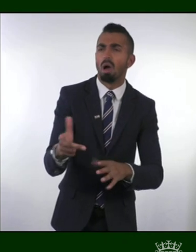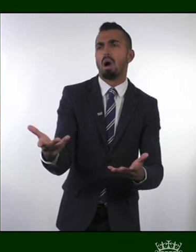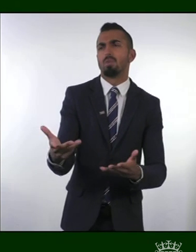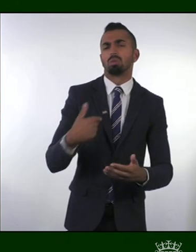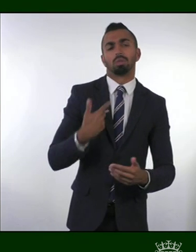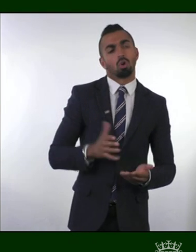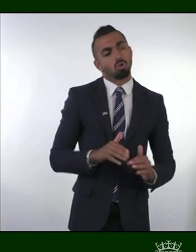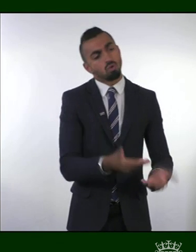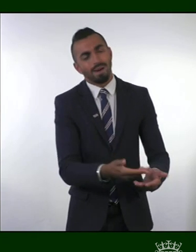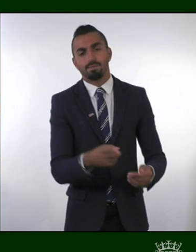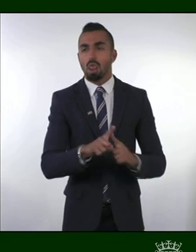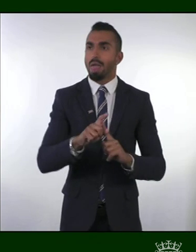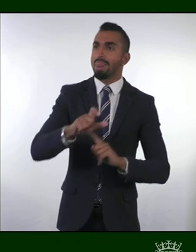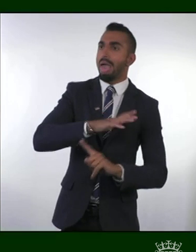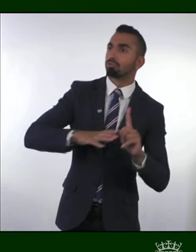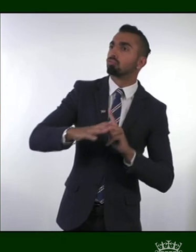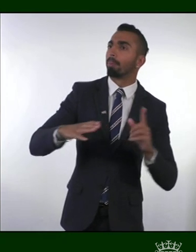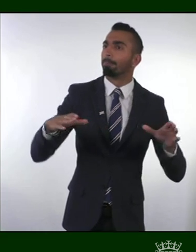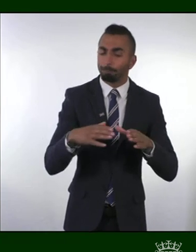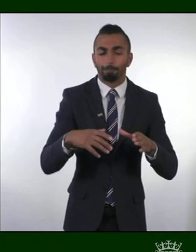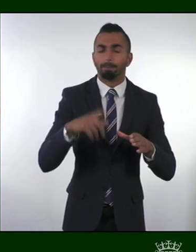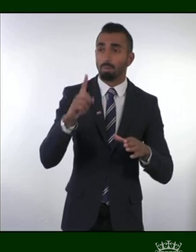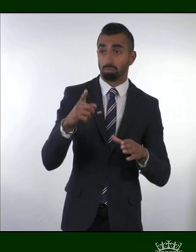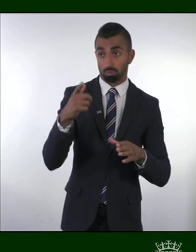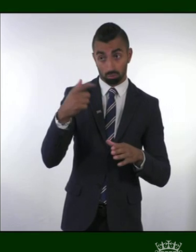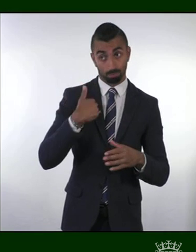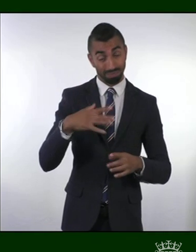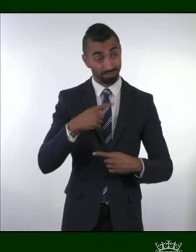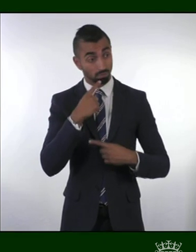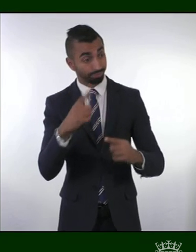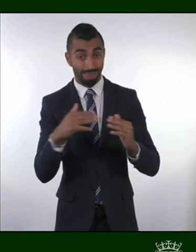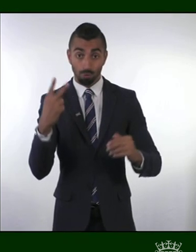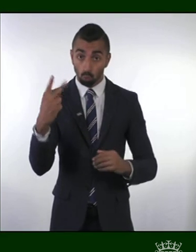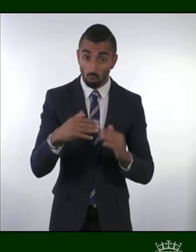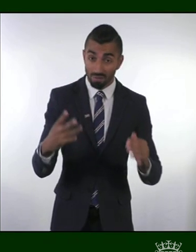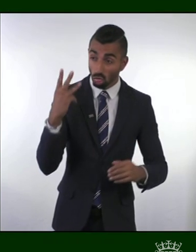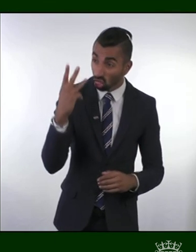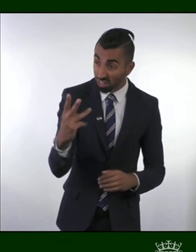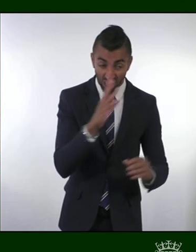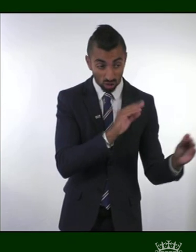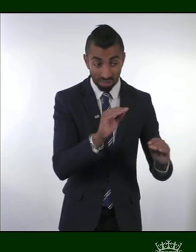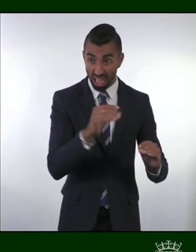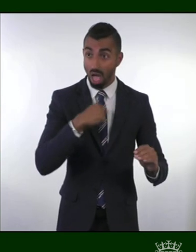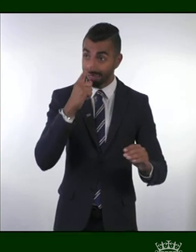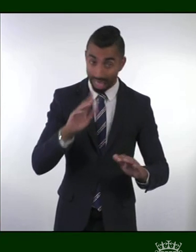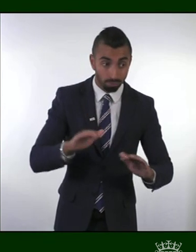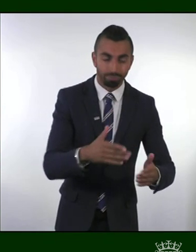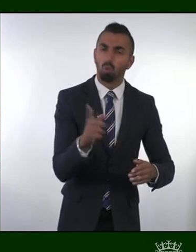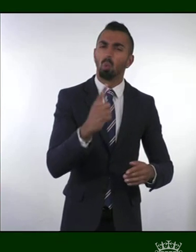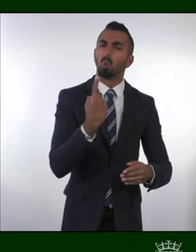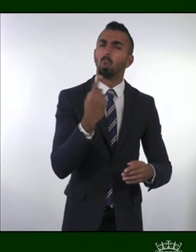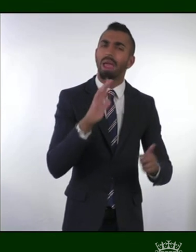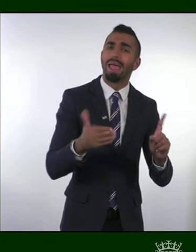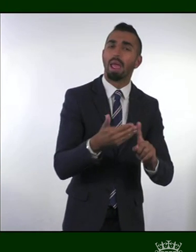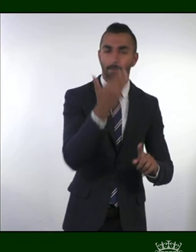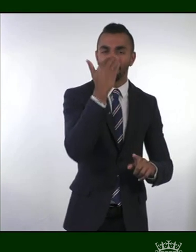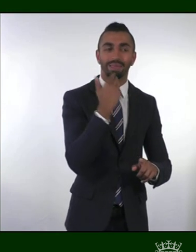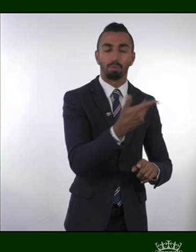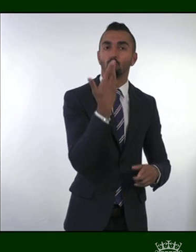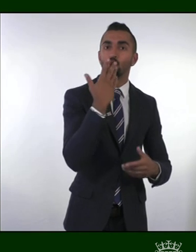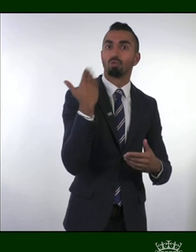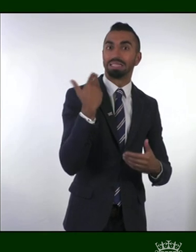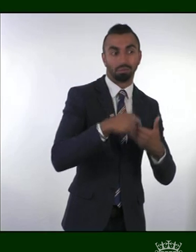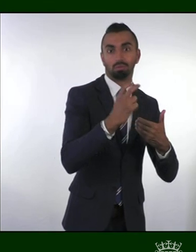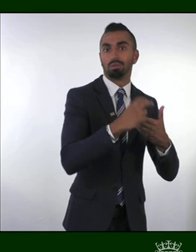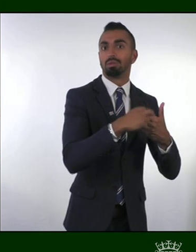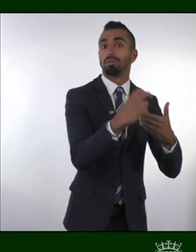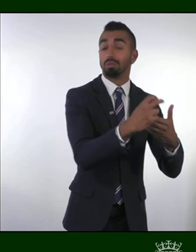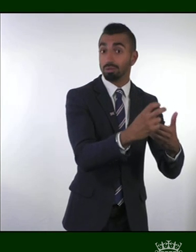She will have heard me talk about increased funding for level 2 and 3 training for school leavers especially, if they cannot avail themselves of traineeships, sector-based work academies or other interventions.